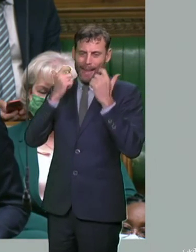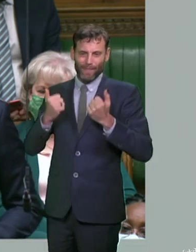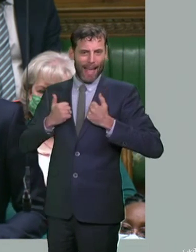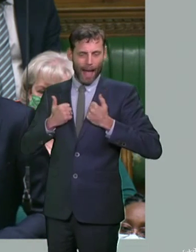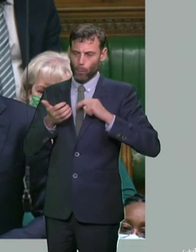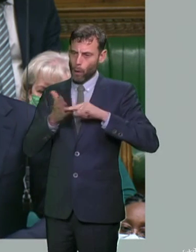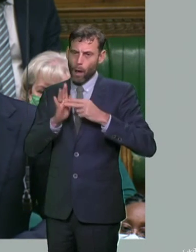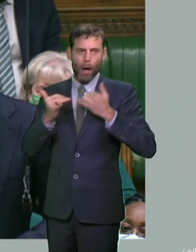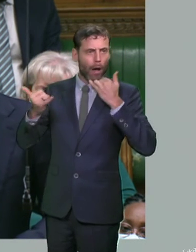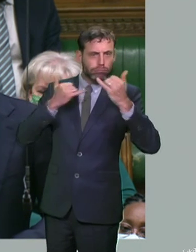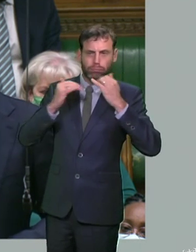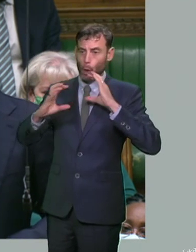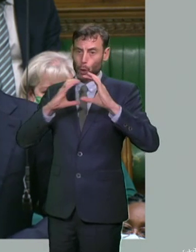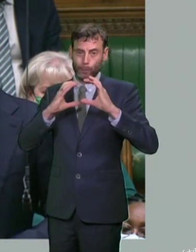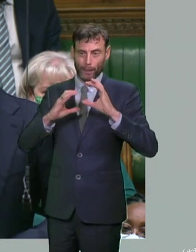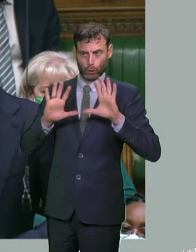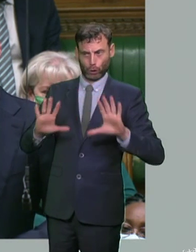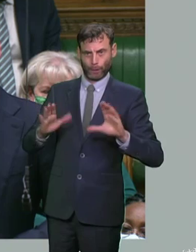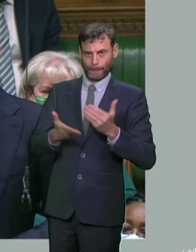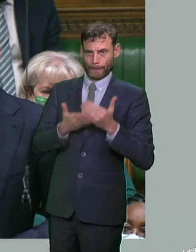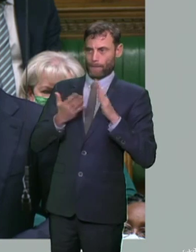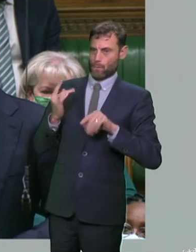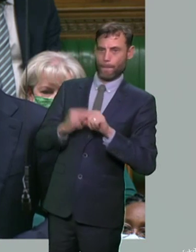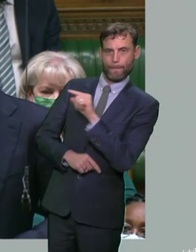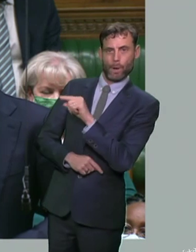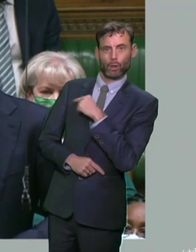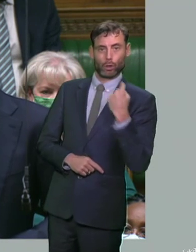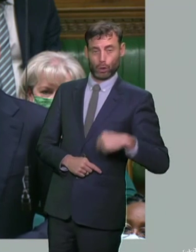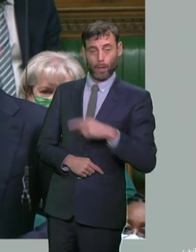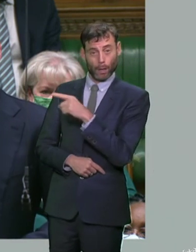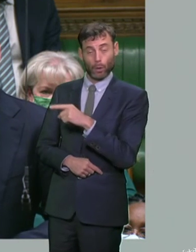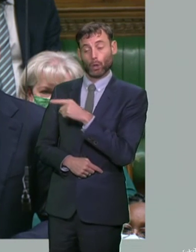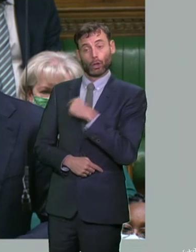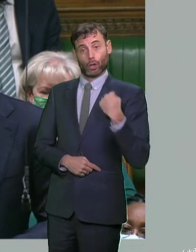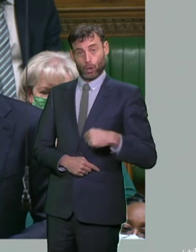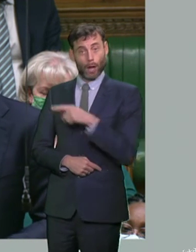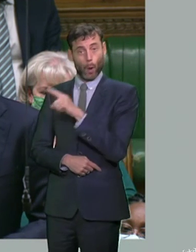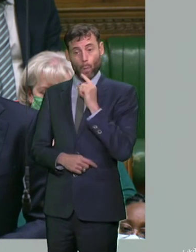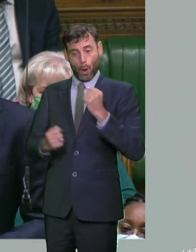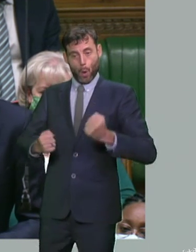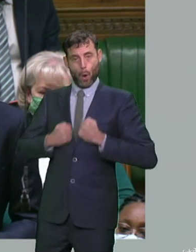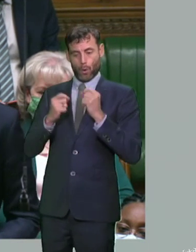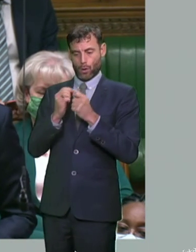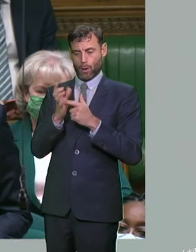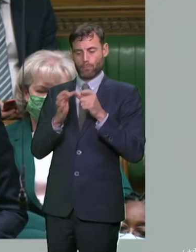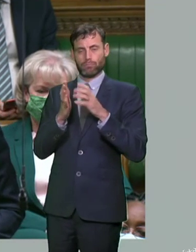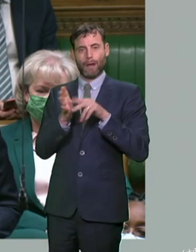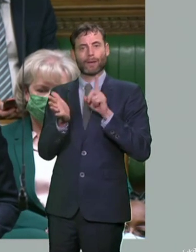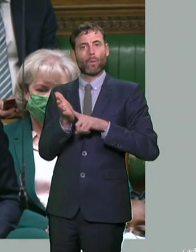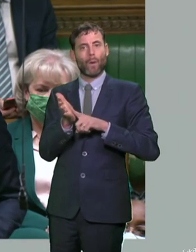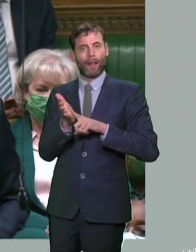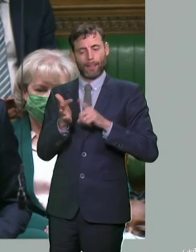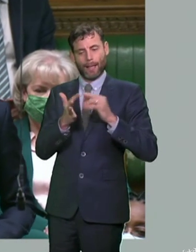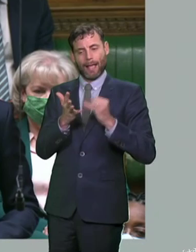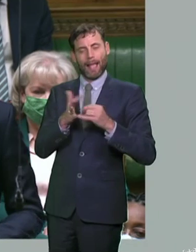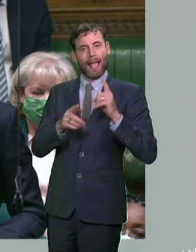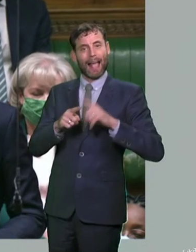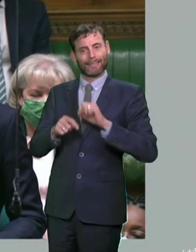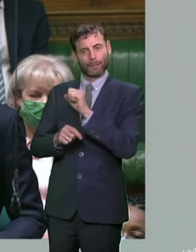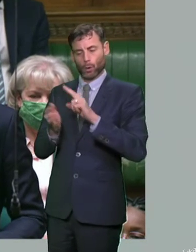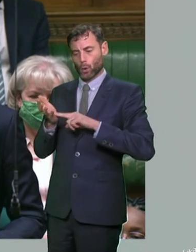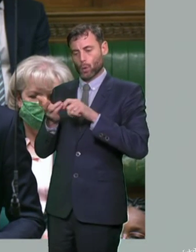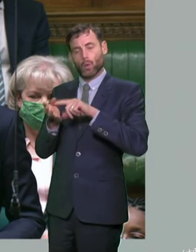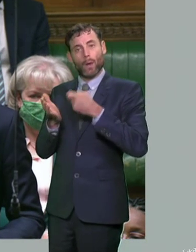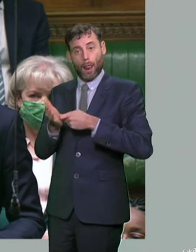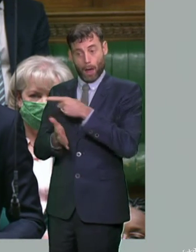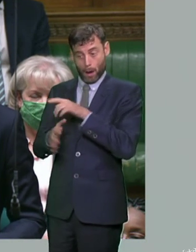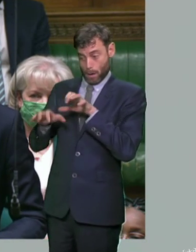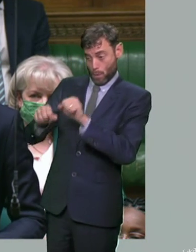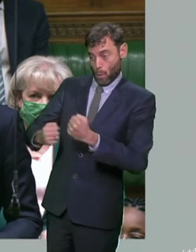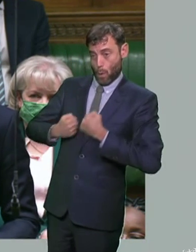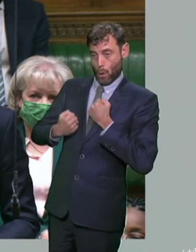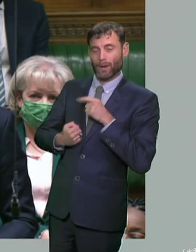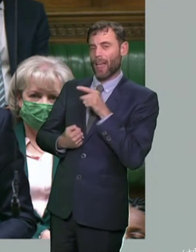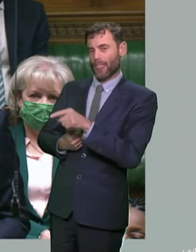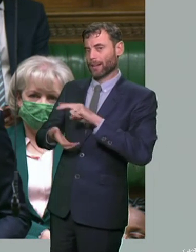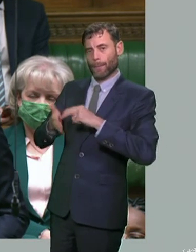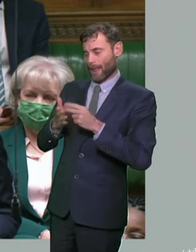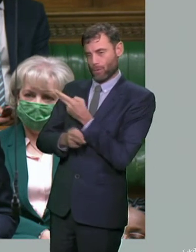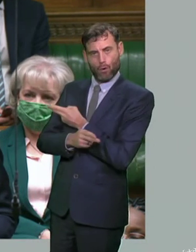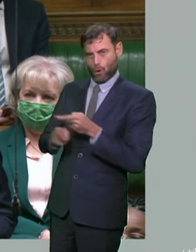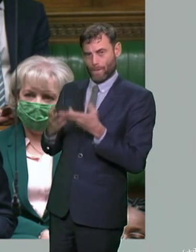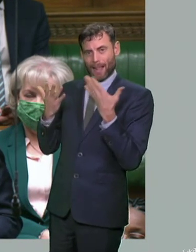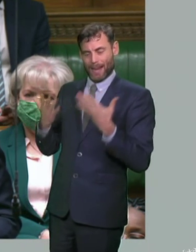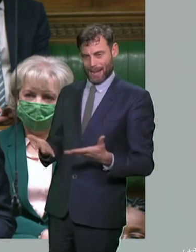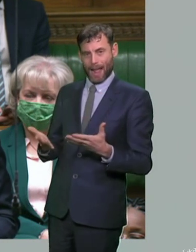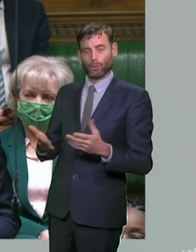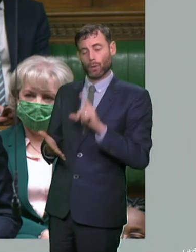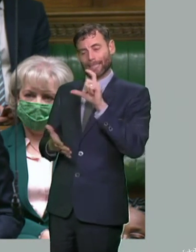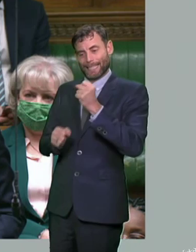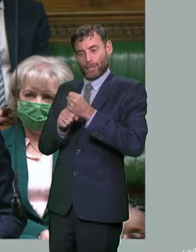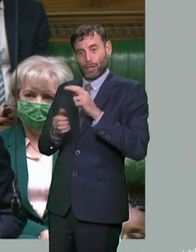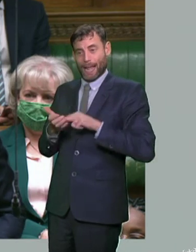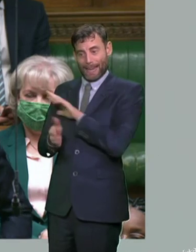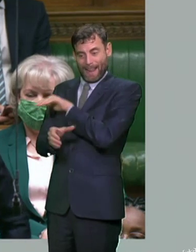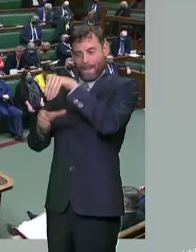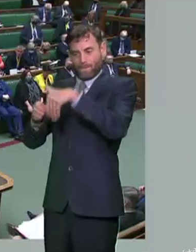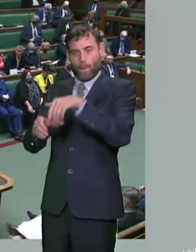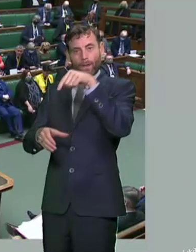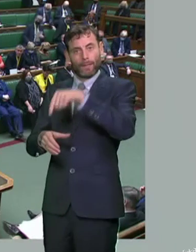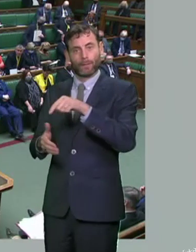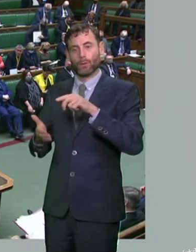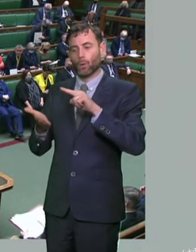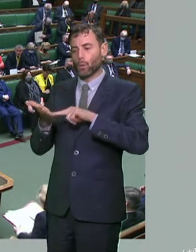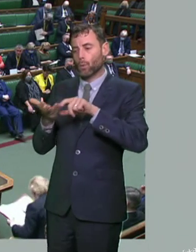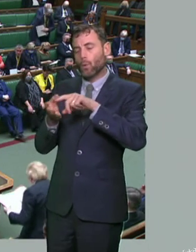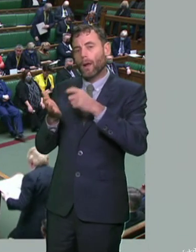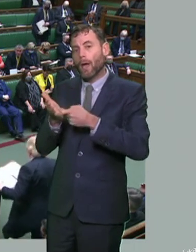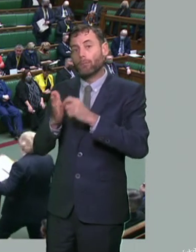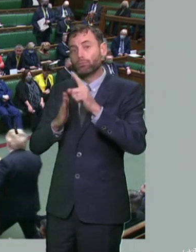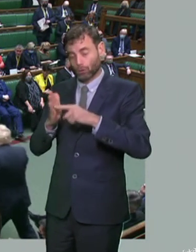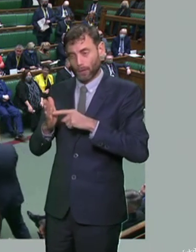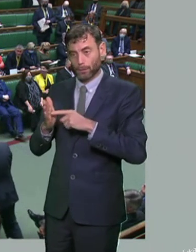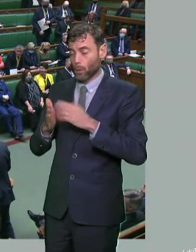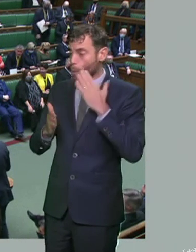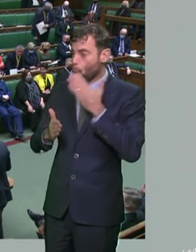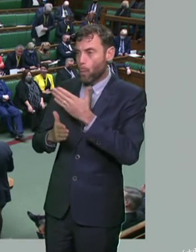Can he therefore confirm unequivocally today that plans for China General Nuclear to own and operate its own plant at Bradwell in Essex have been abandoned, and explain to the House precisely how and when his Government intend to remove CGN’s interest from the Sizewell C nuclear project?